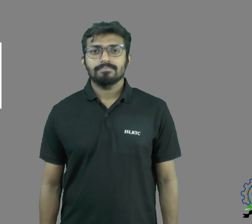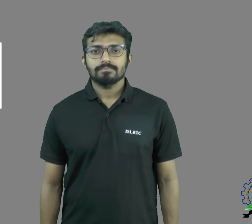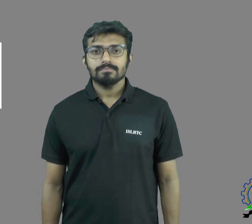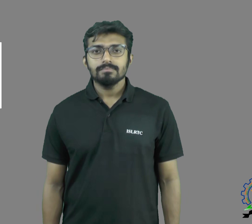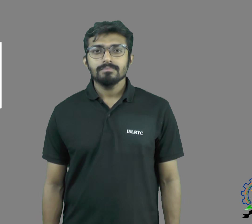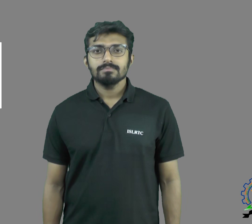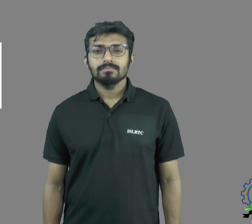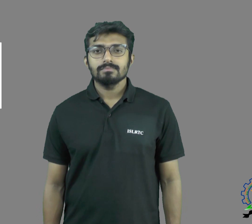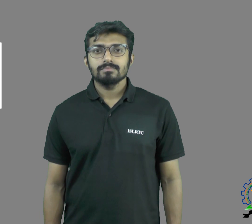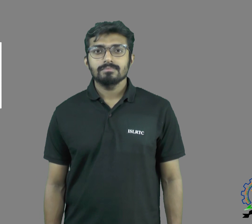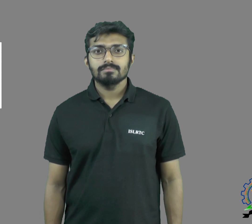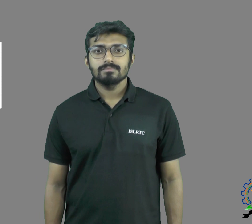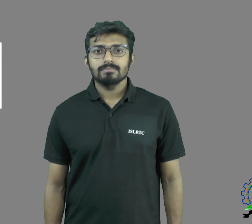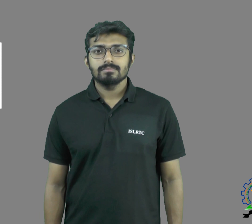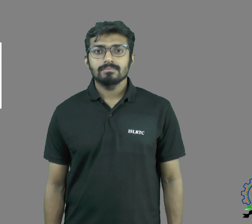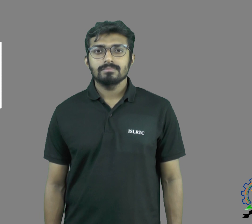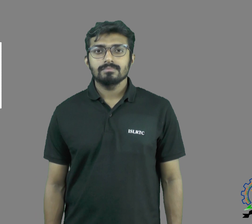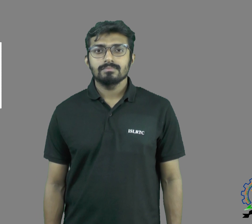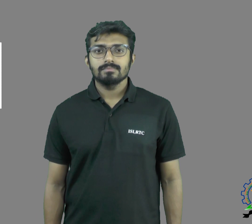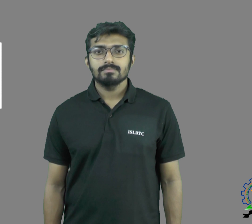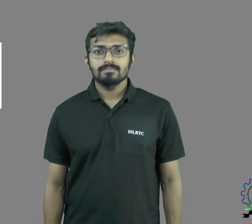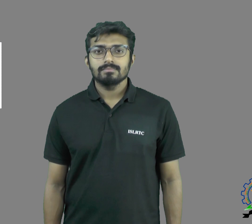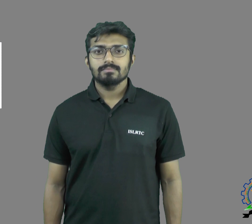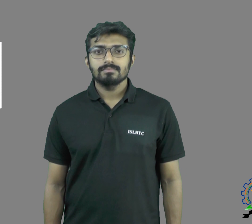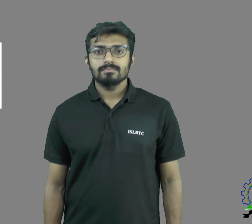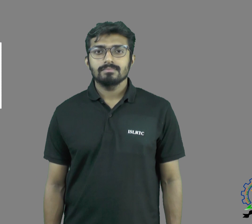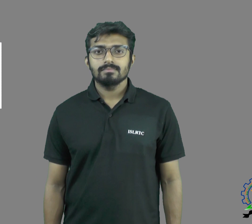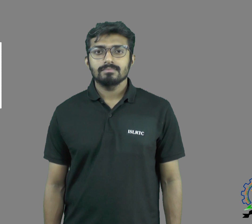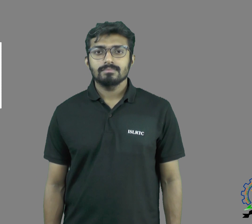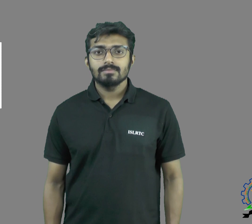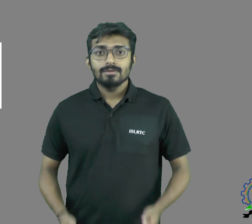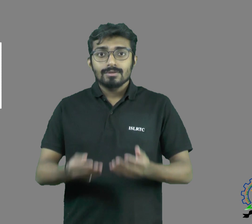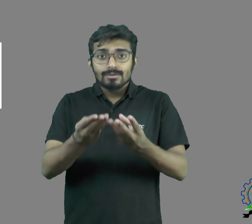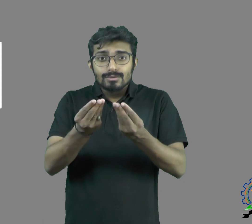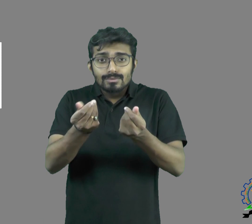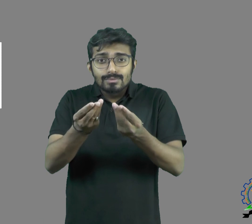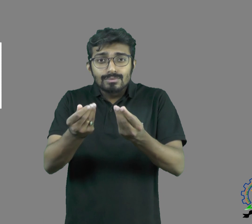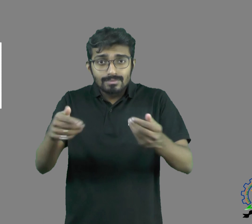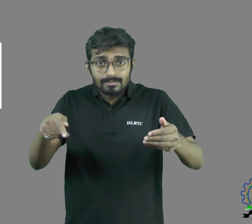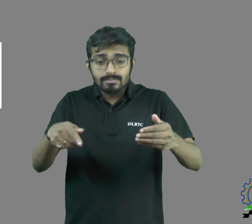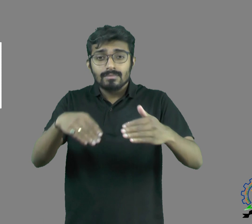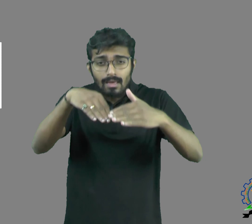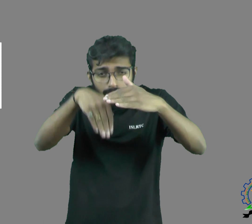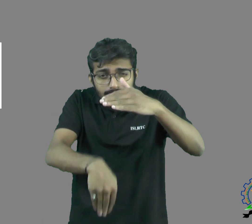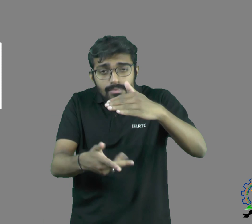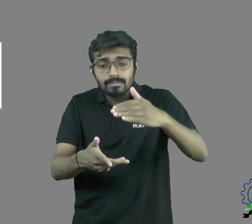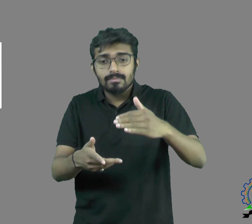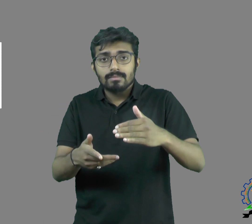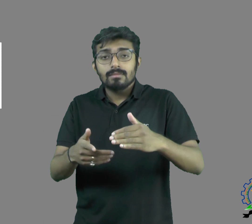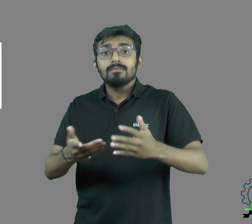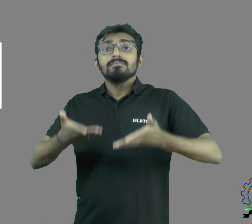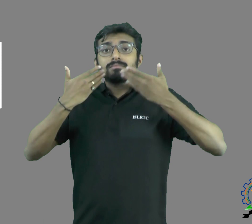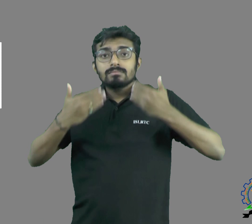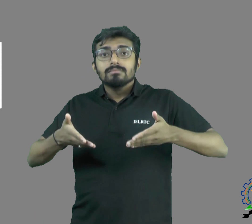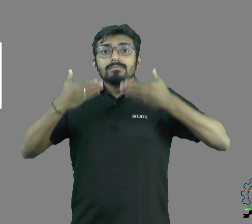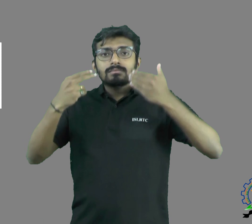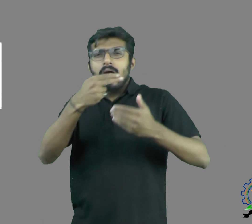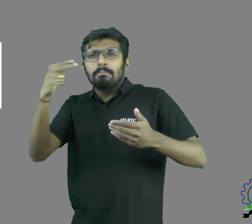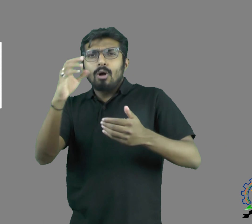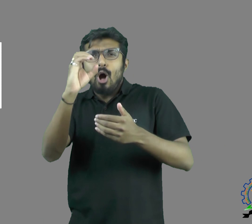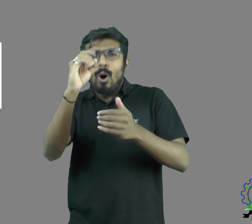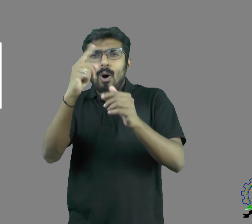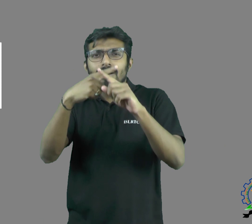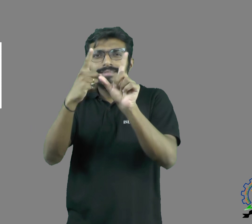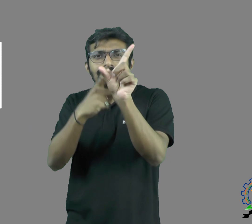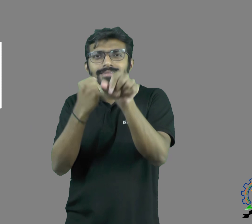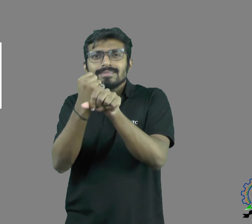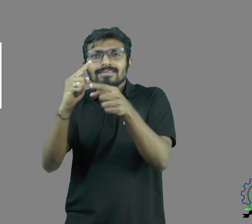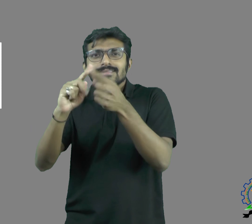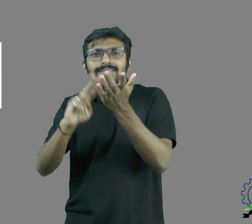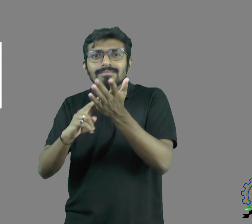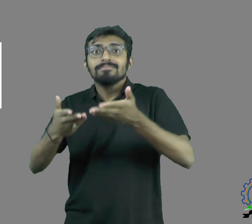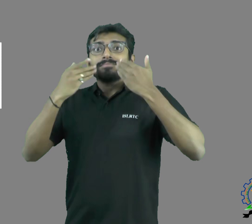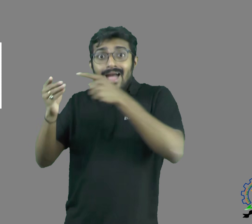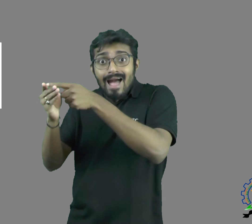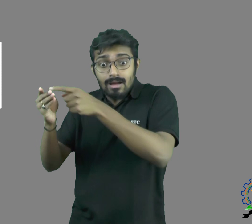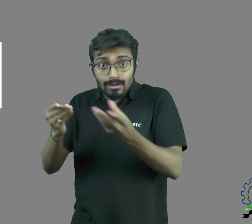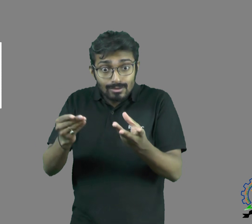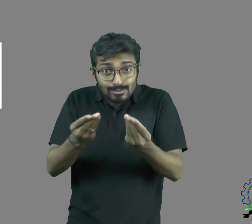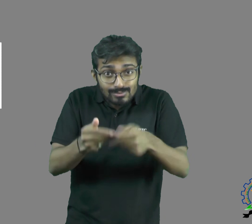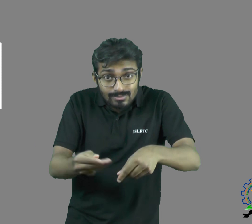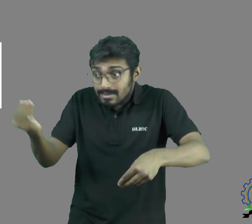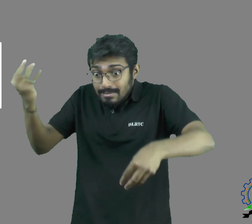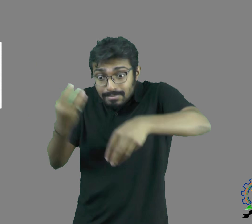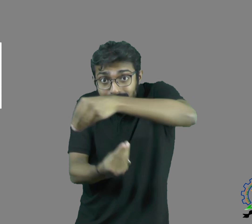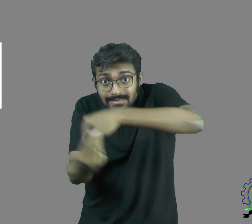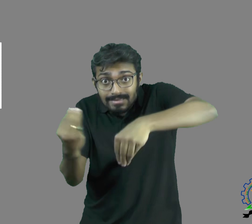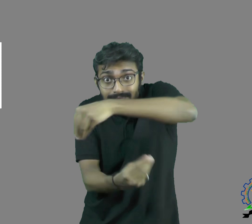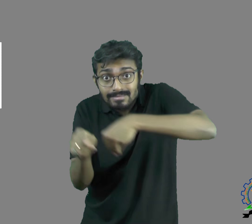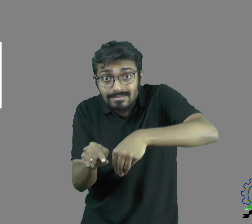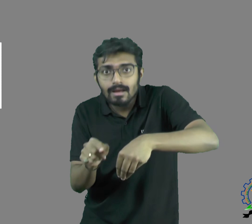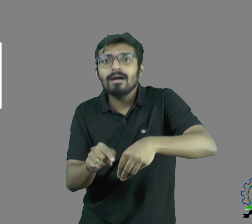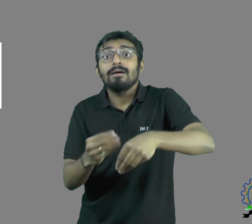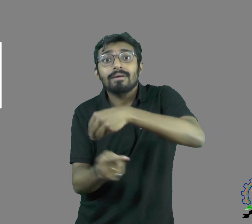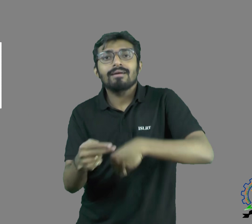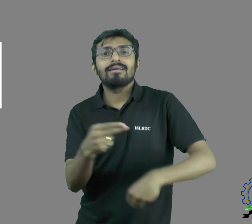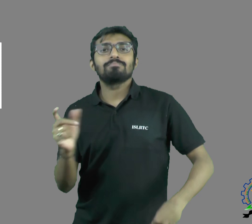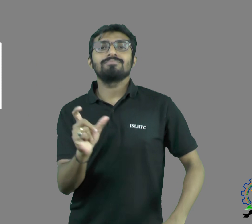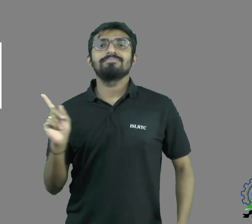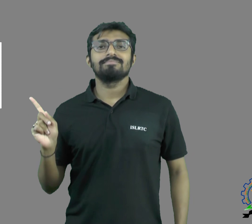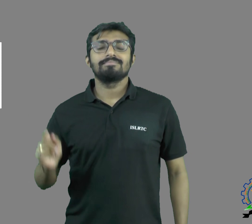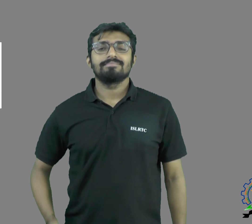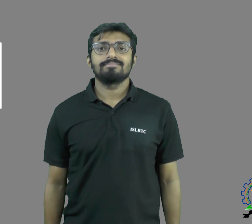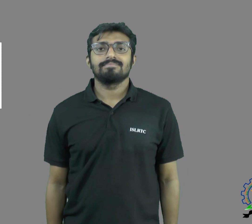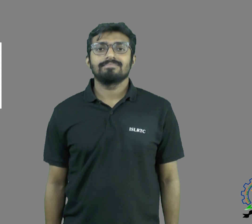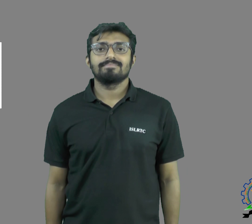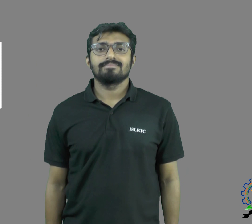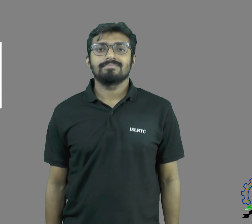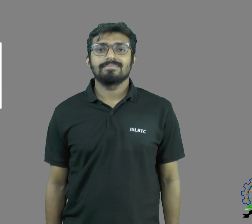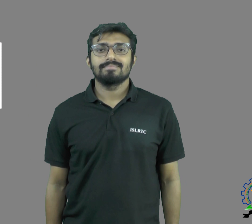Oxidation